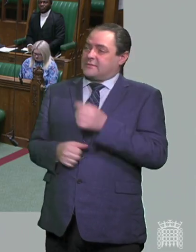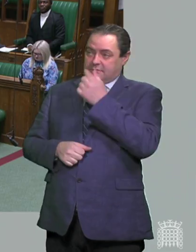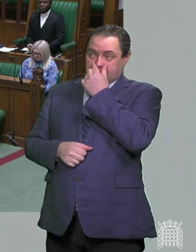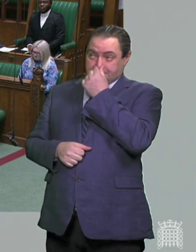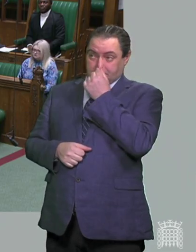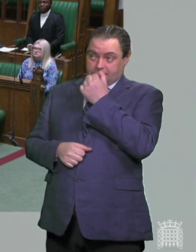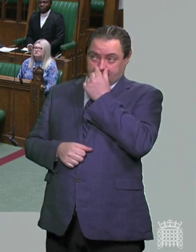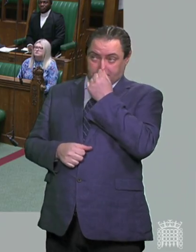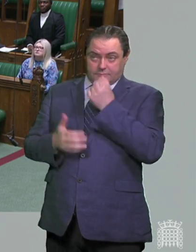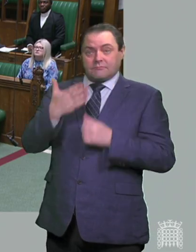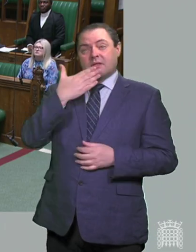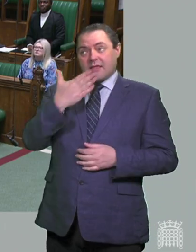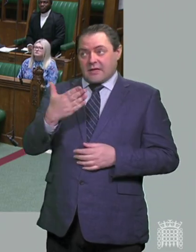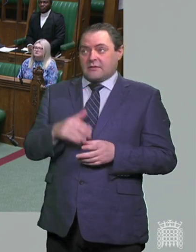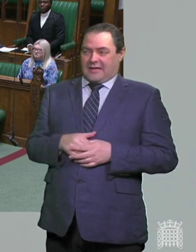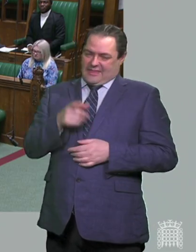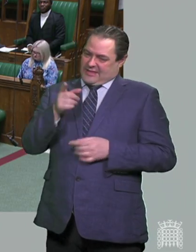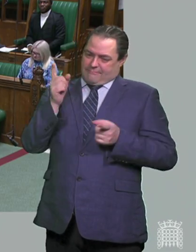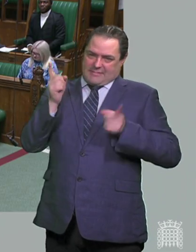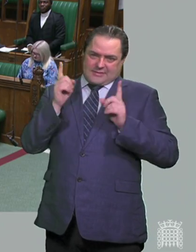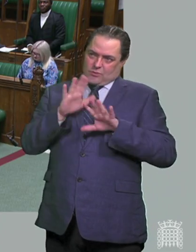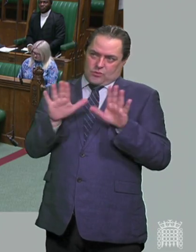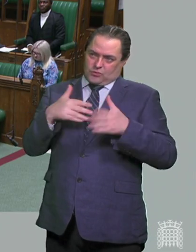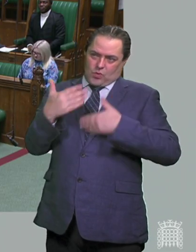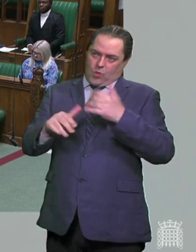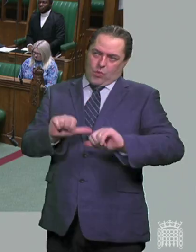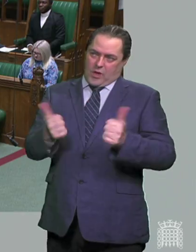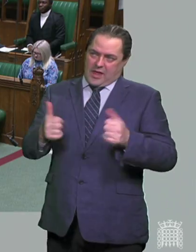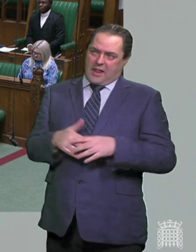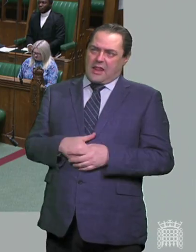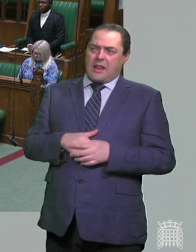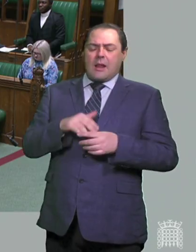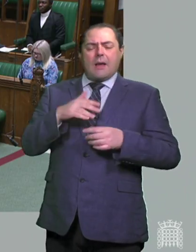It is not going too well for the Secretary of State, is it?